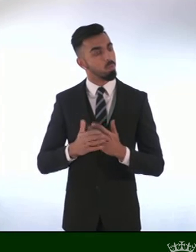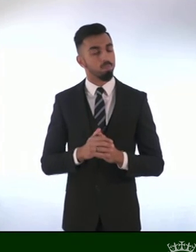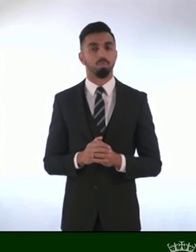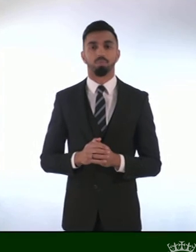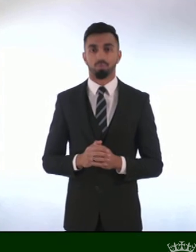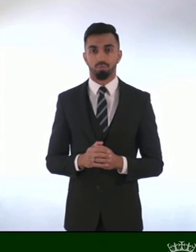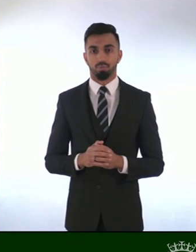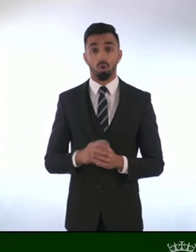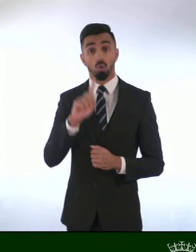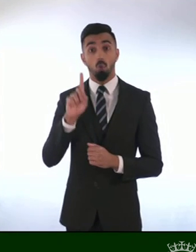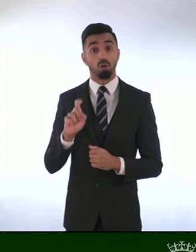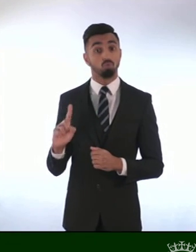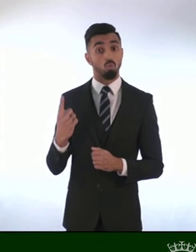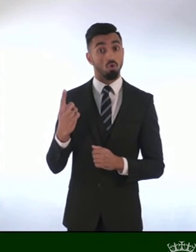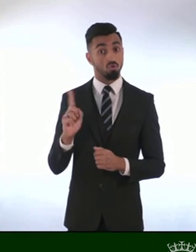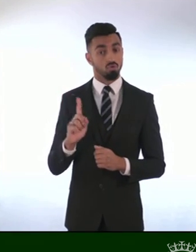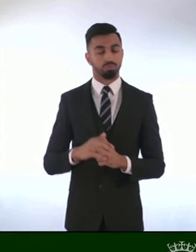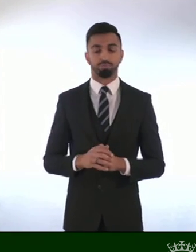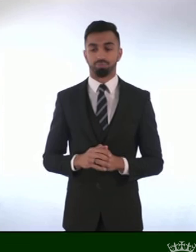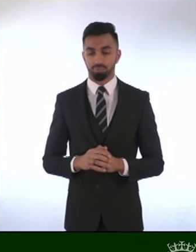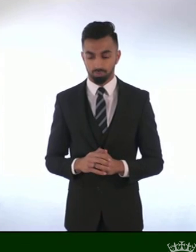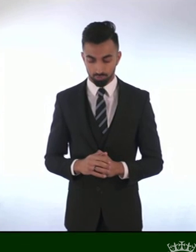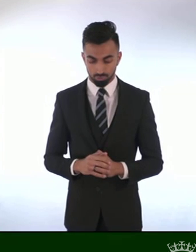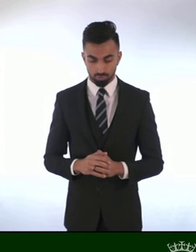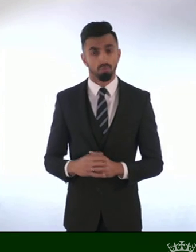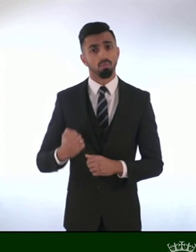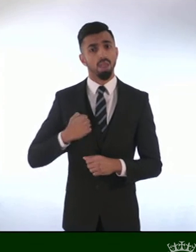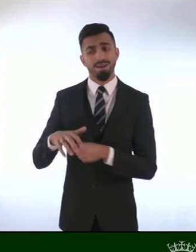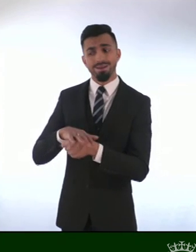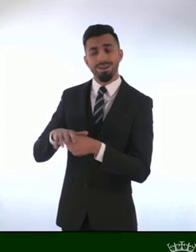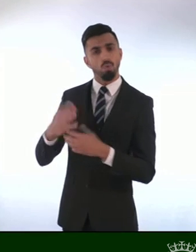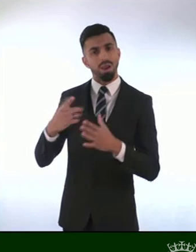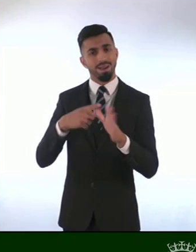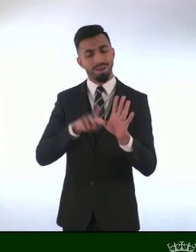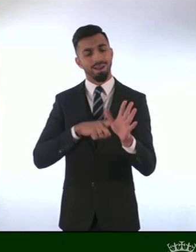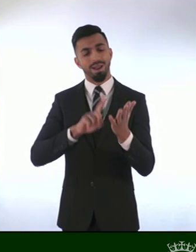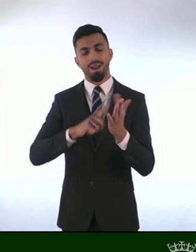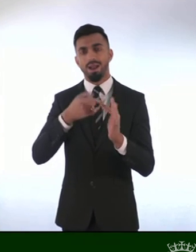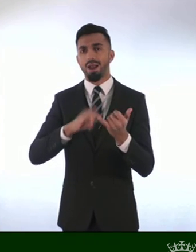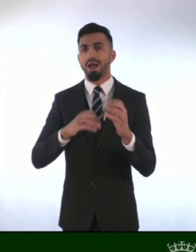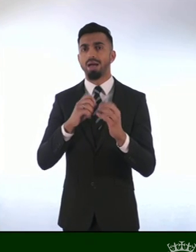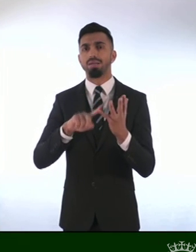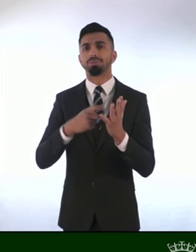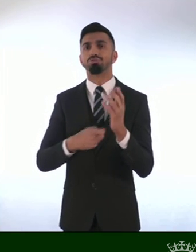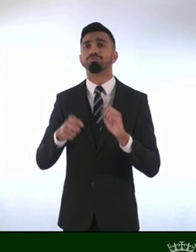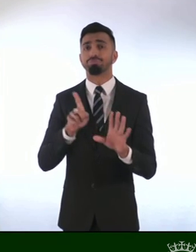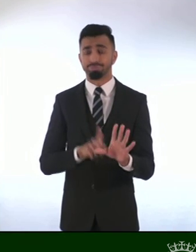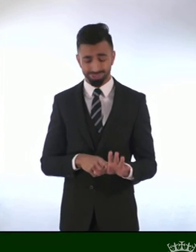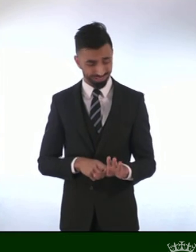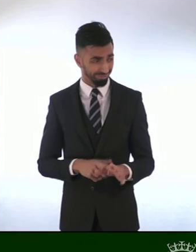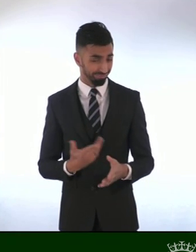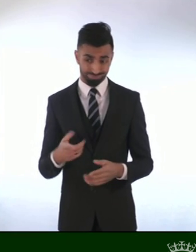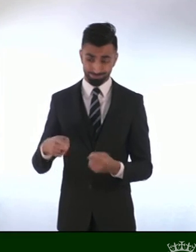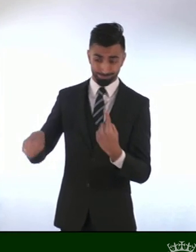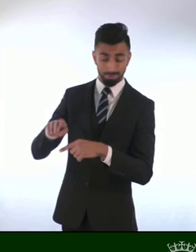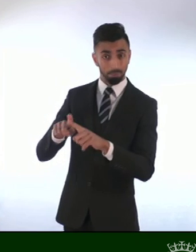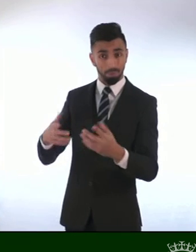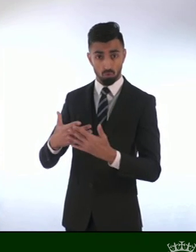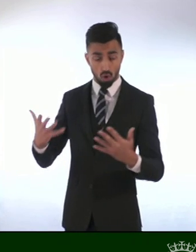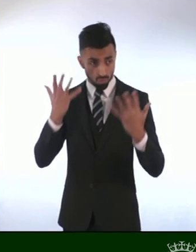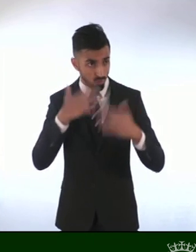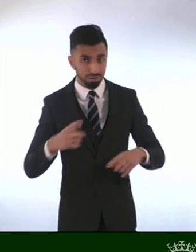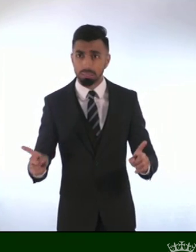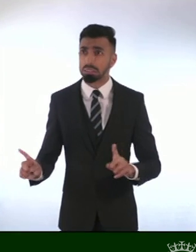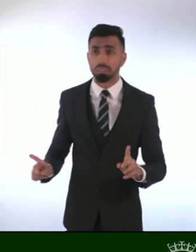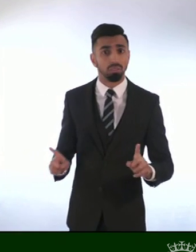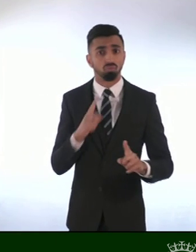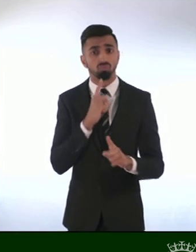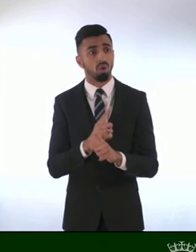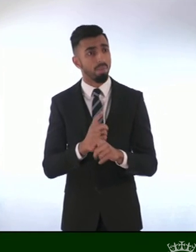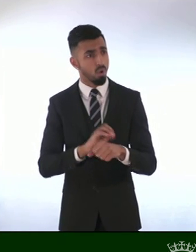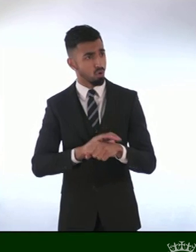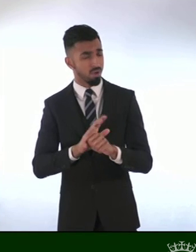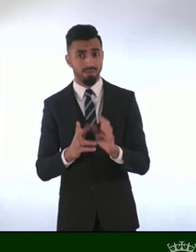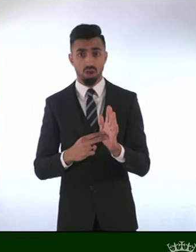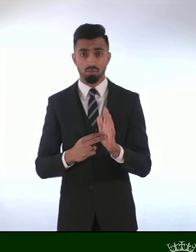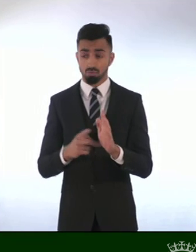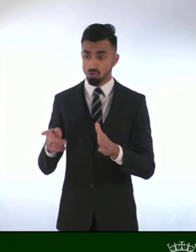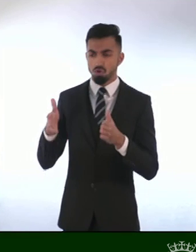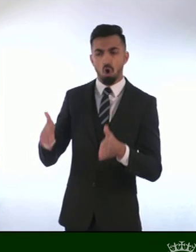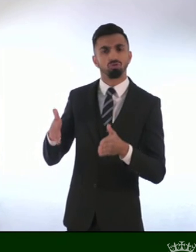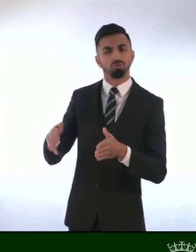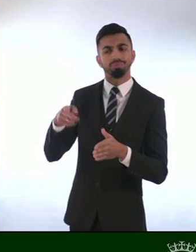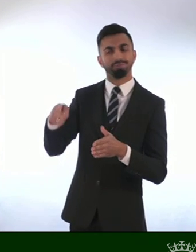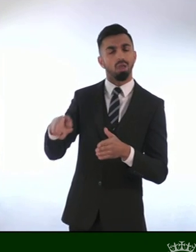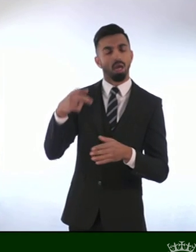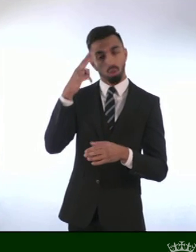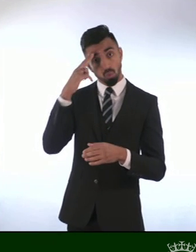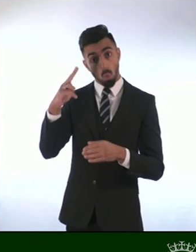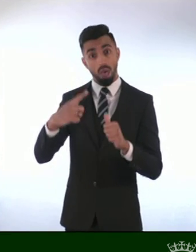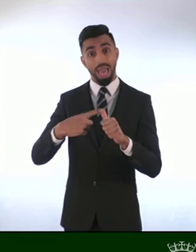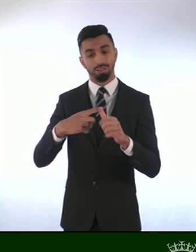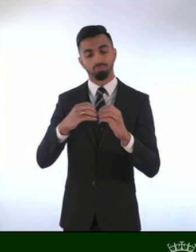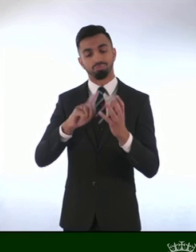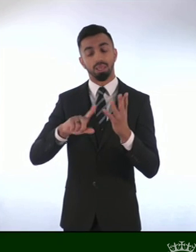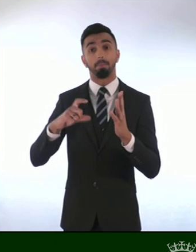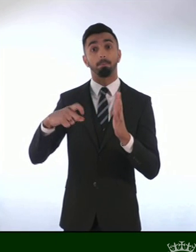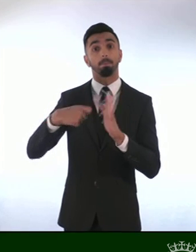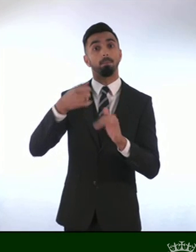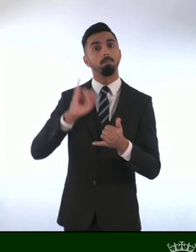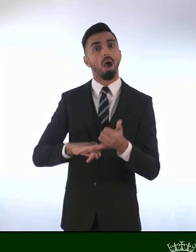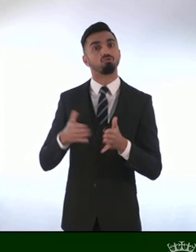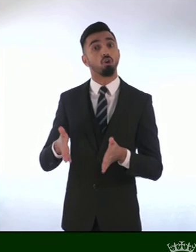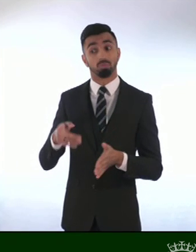Like many others in the United Kingdom, my constituents in Aylesbury are understandably deeply concerned about covid-19, and I pay tribute to staff at Stoke Mandeville Hospital, Bucks social services and everyone in the community who is helping those with the virus or in isolation.